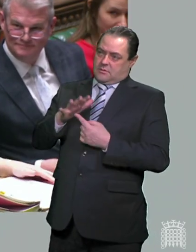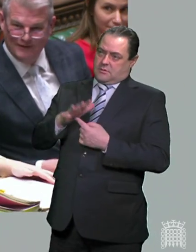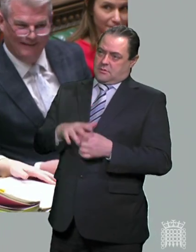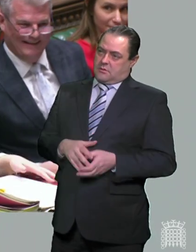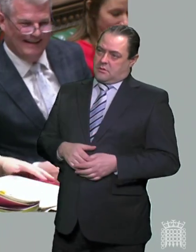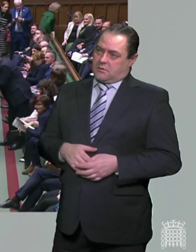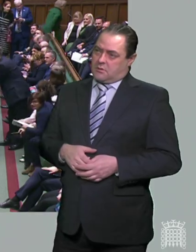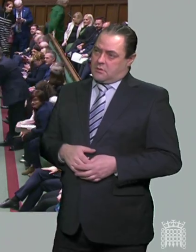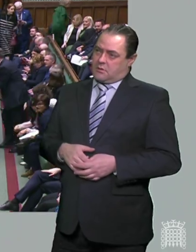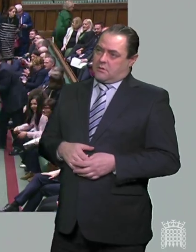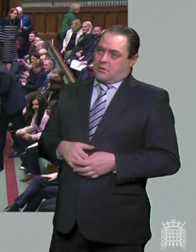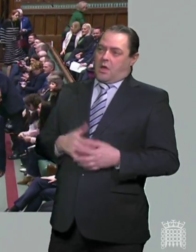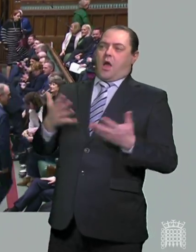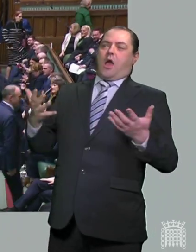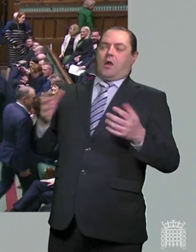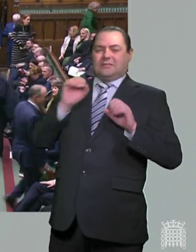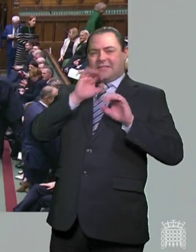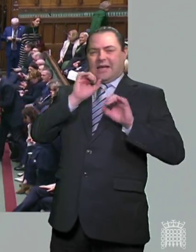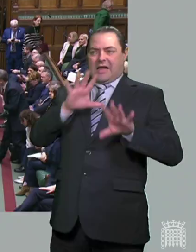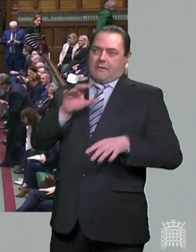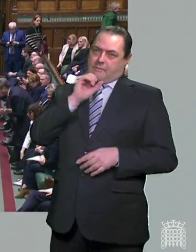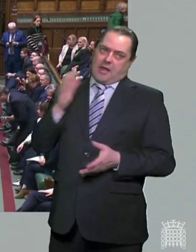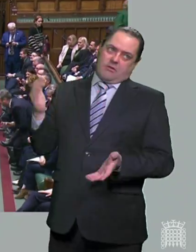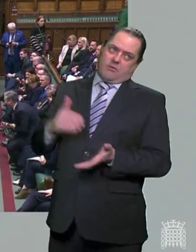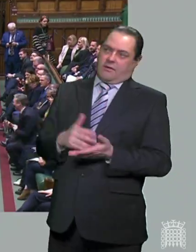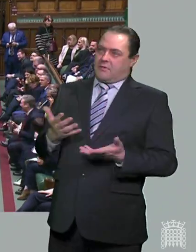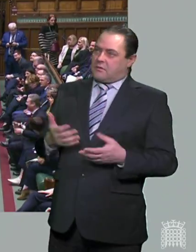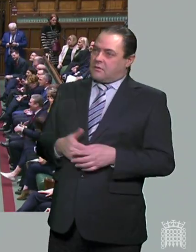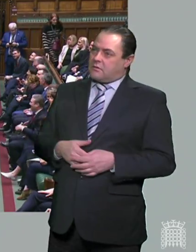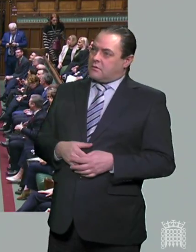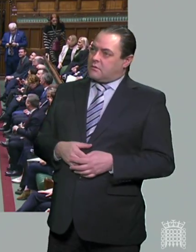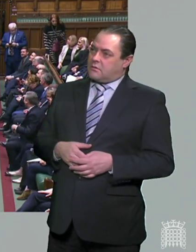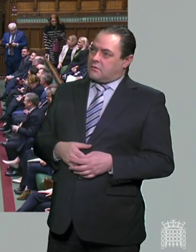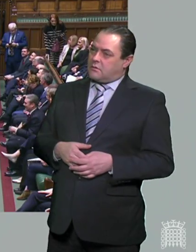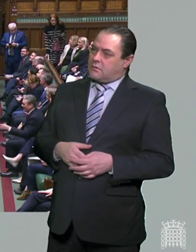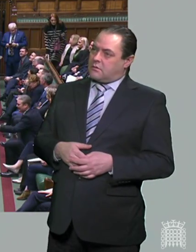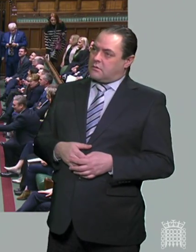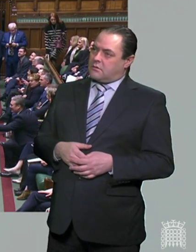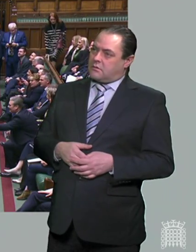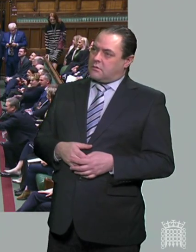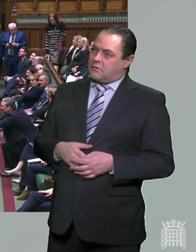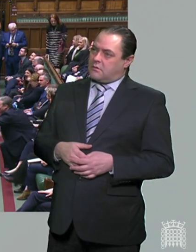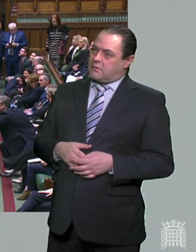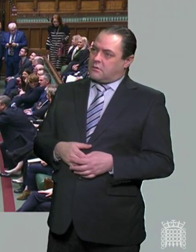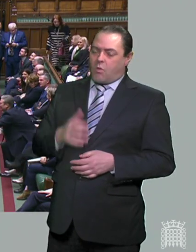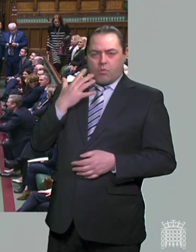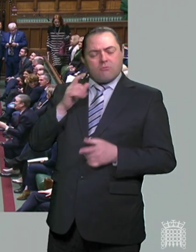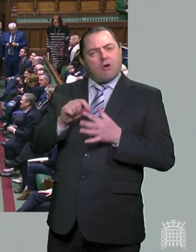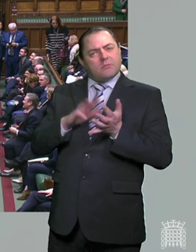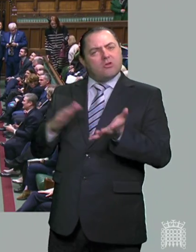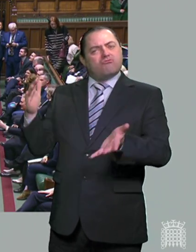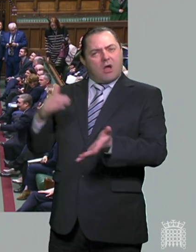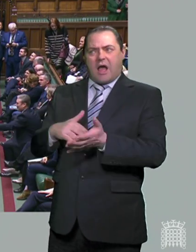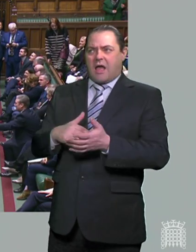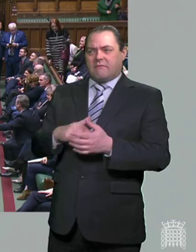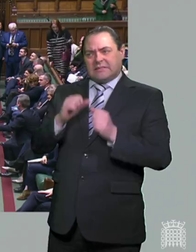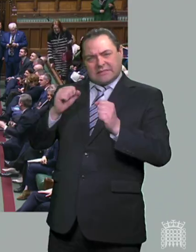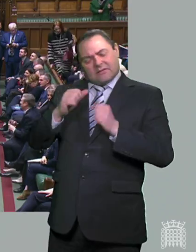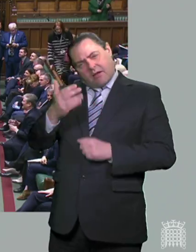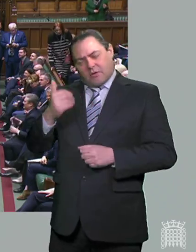We take sexual harassment in the workplace very seriously— Oh, to be shouted down for the entrance of a man.